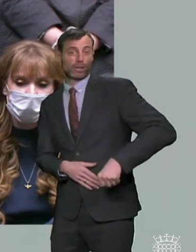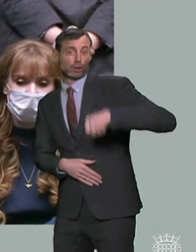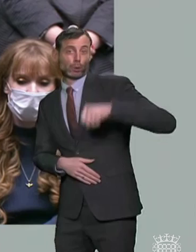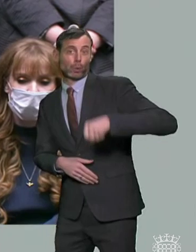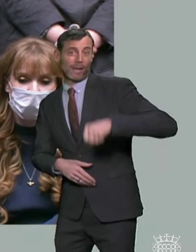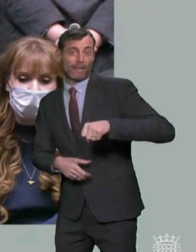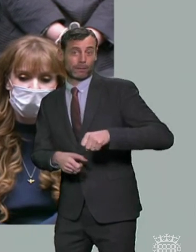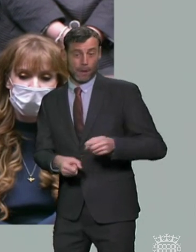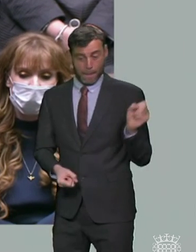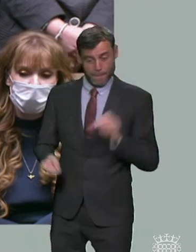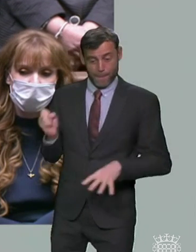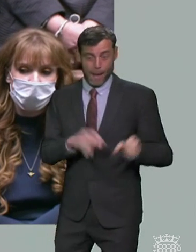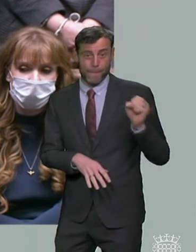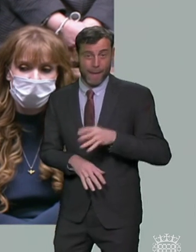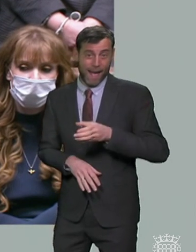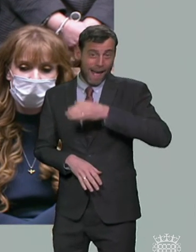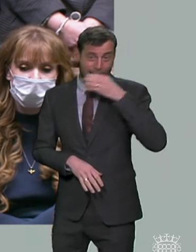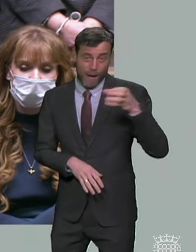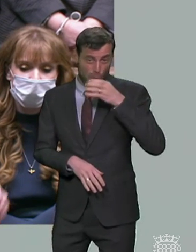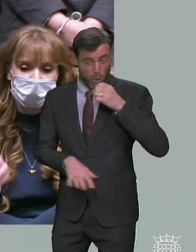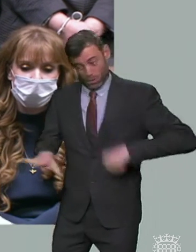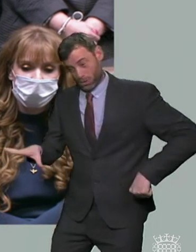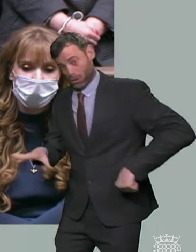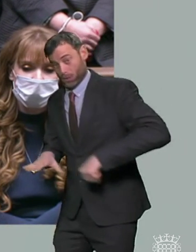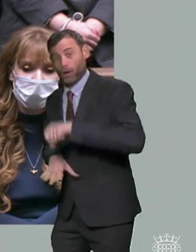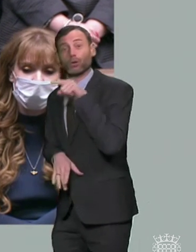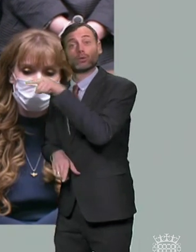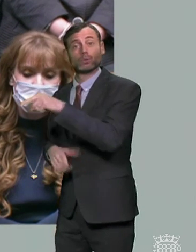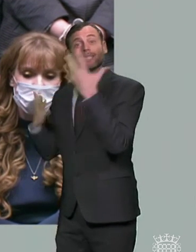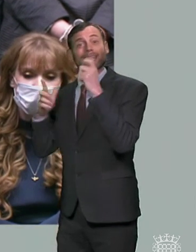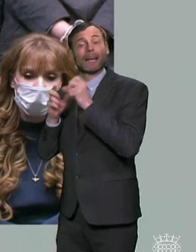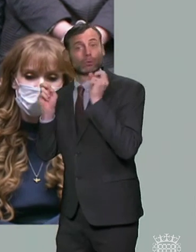A DJ played, and staff partied late into the night.